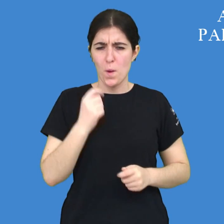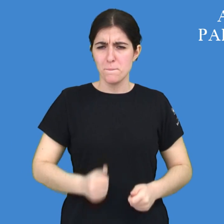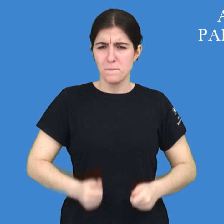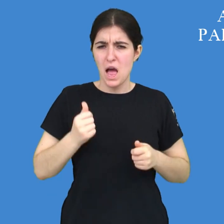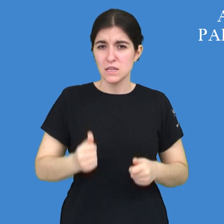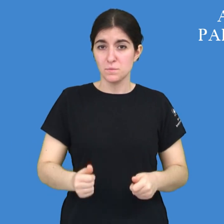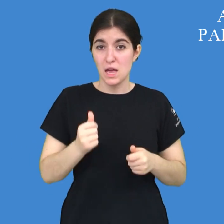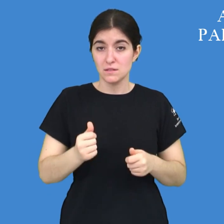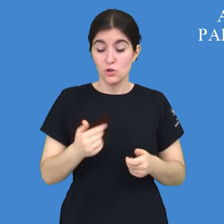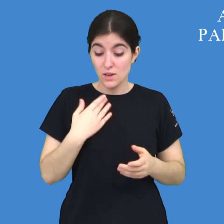más cantidad